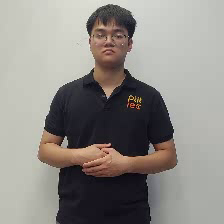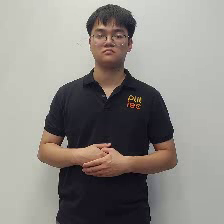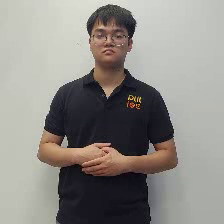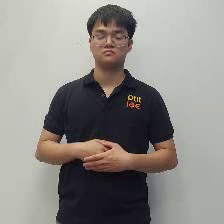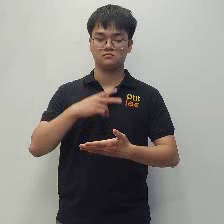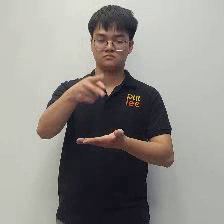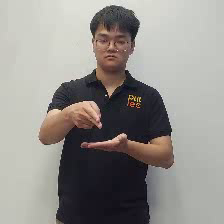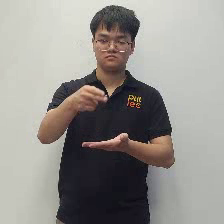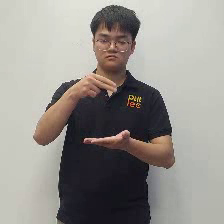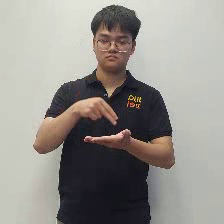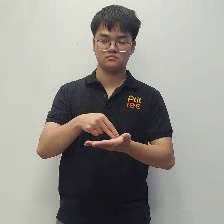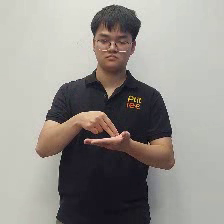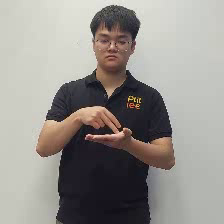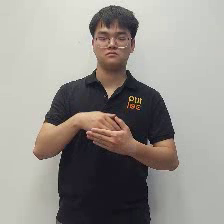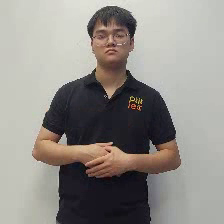Thức ăn